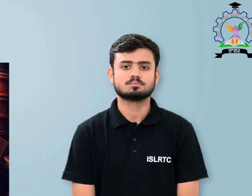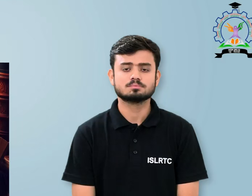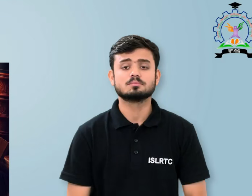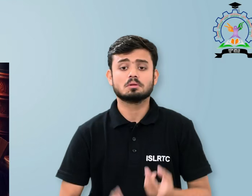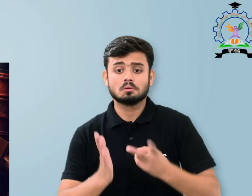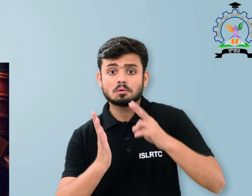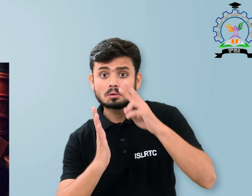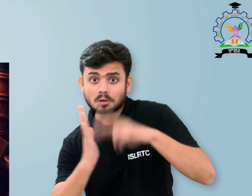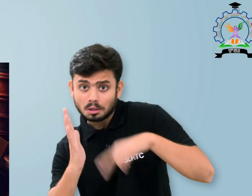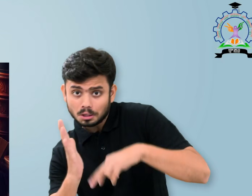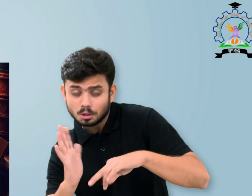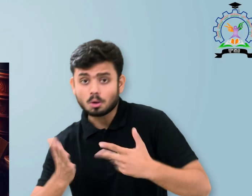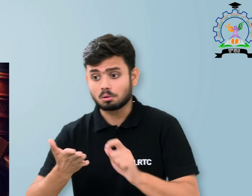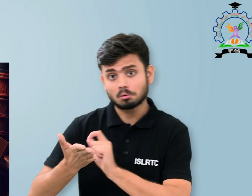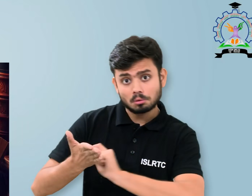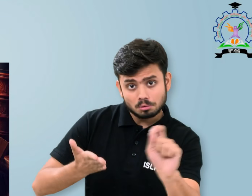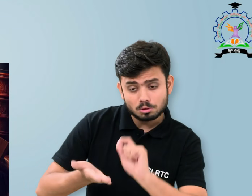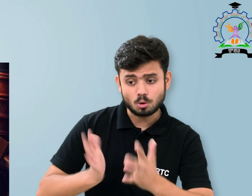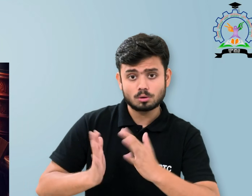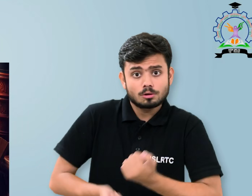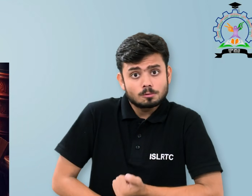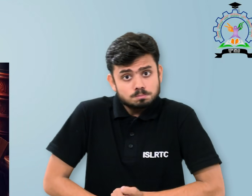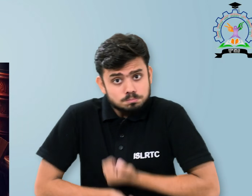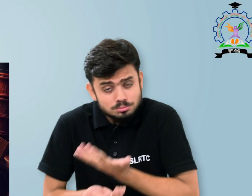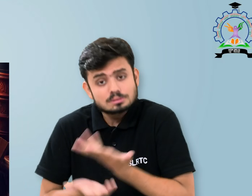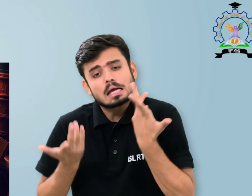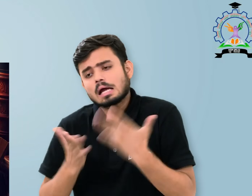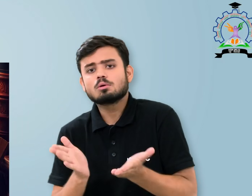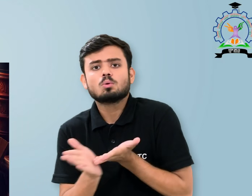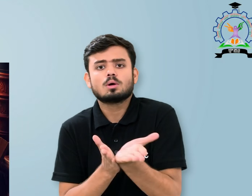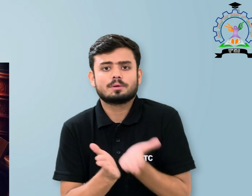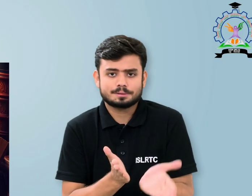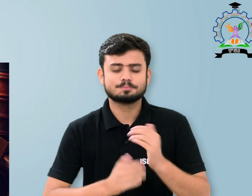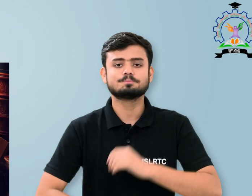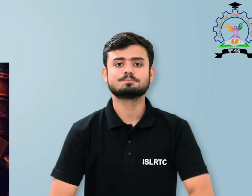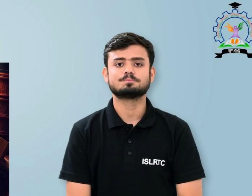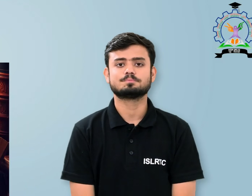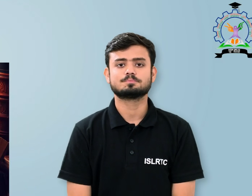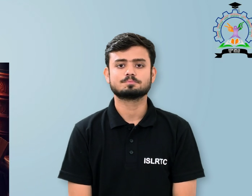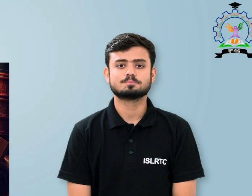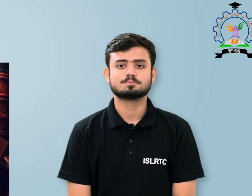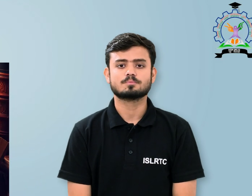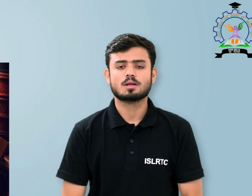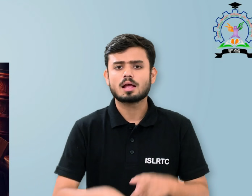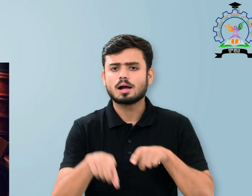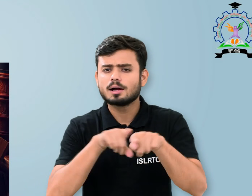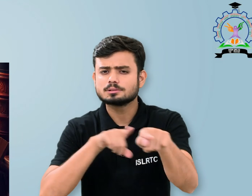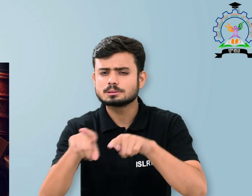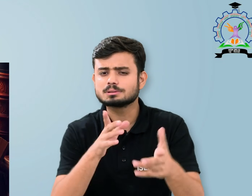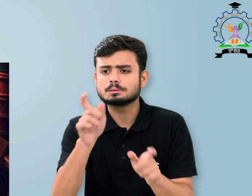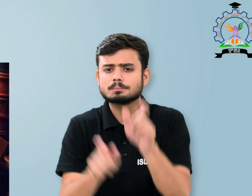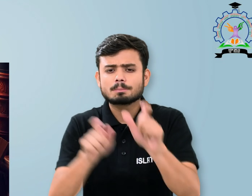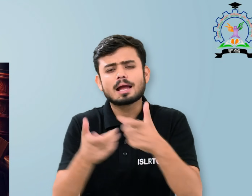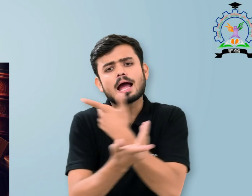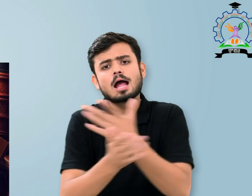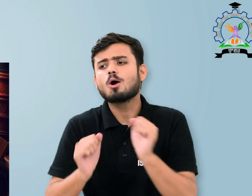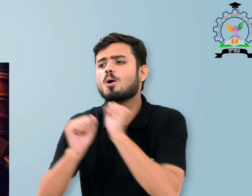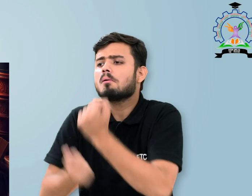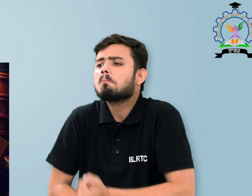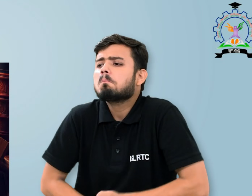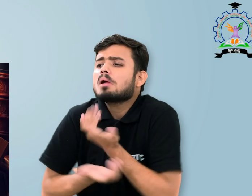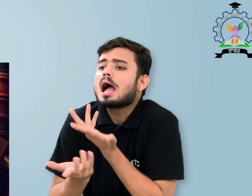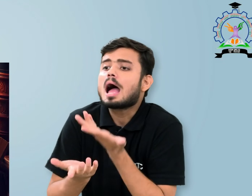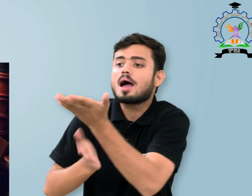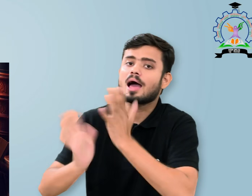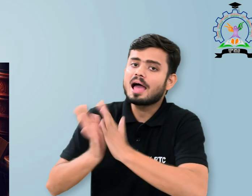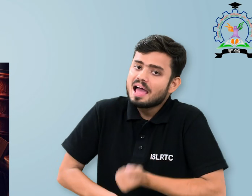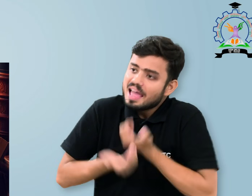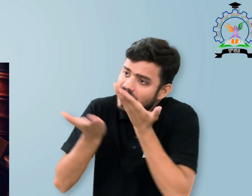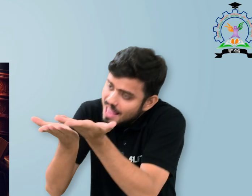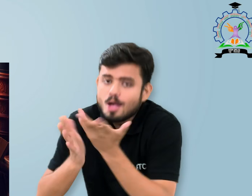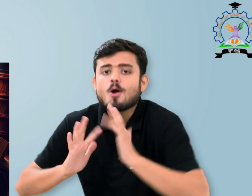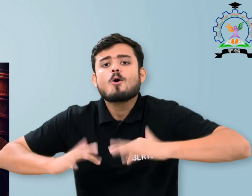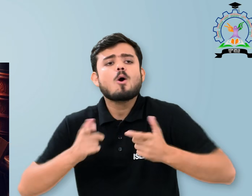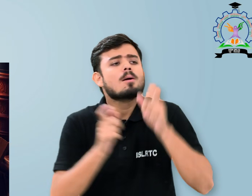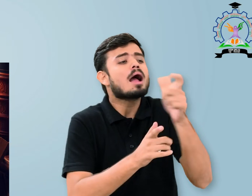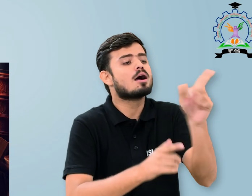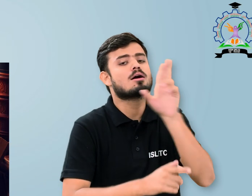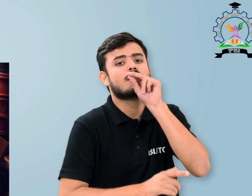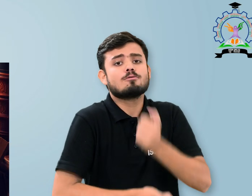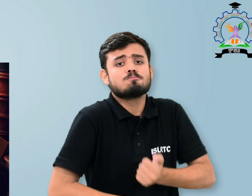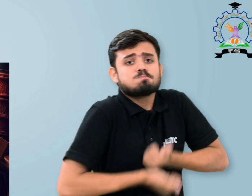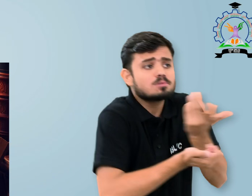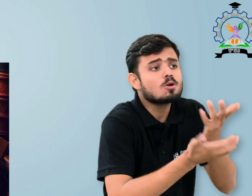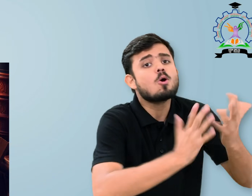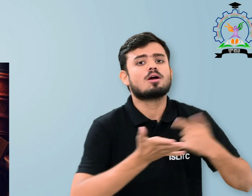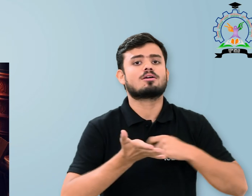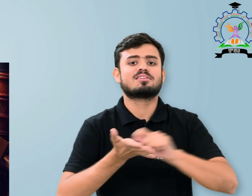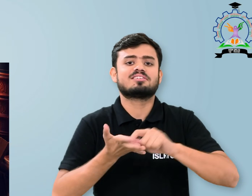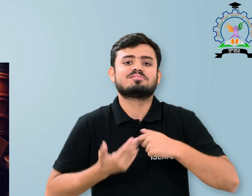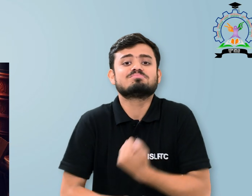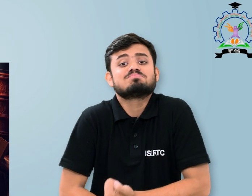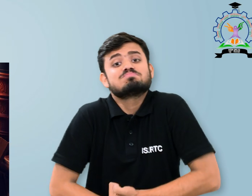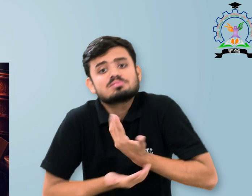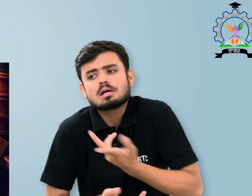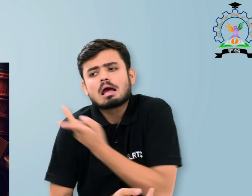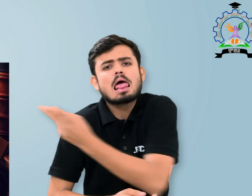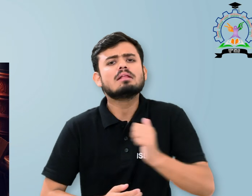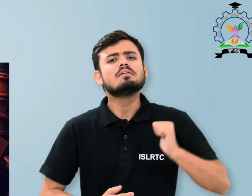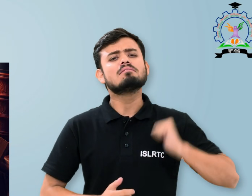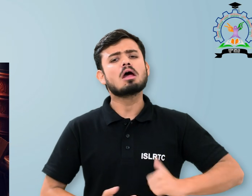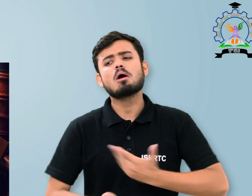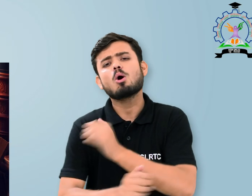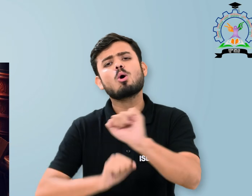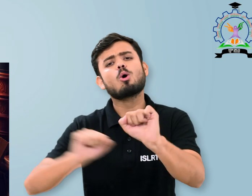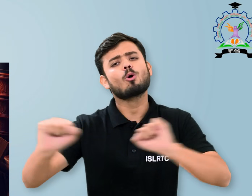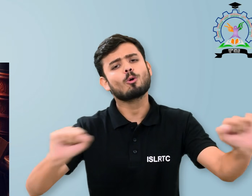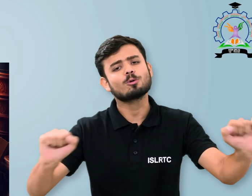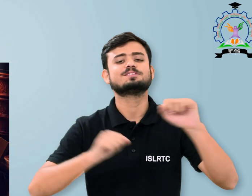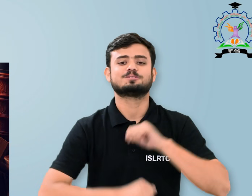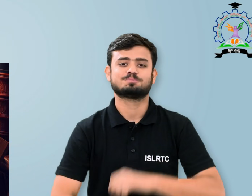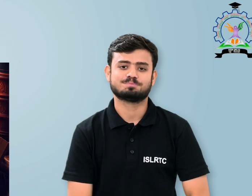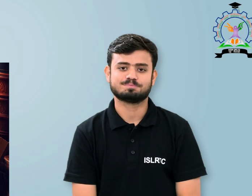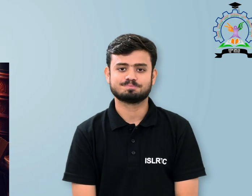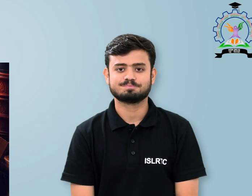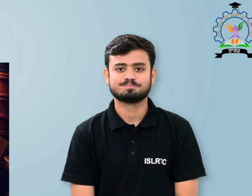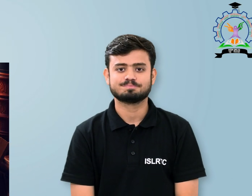Diction Diction refers to the choice of words and style of expression used by a writer or speaker or signer.